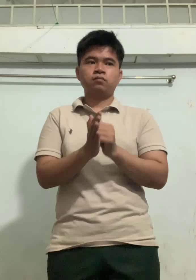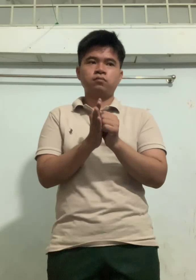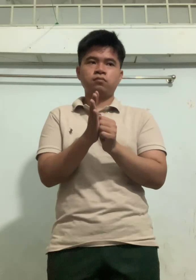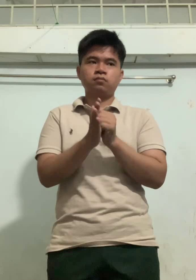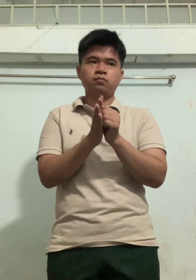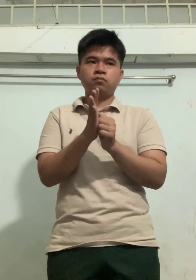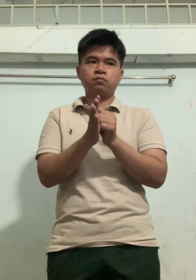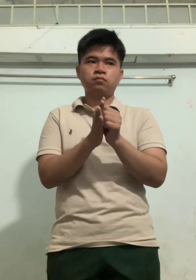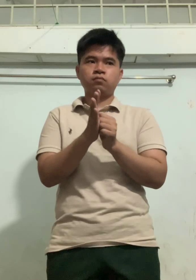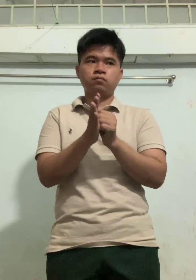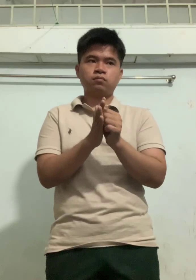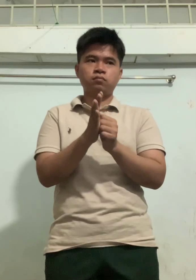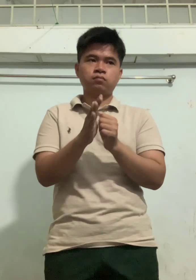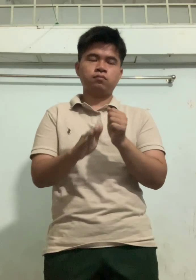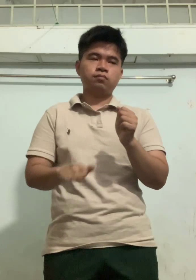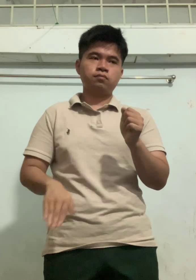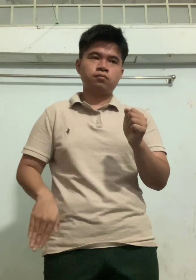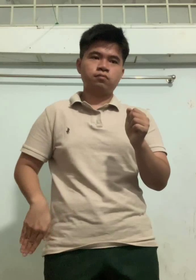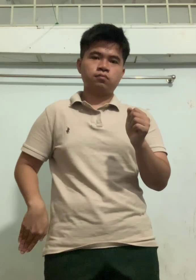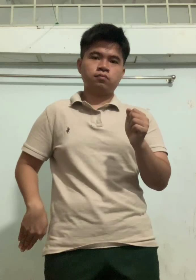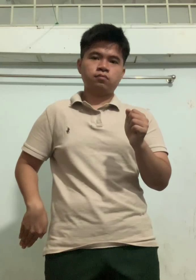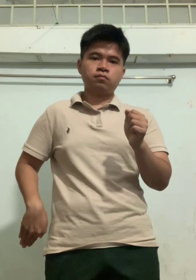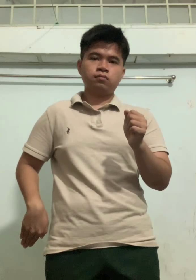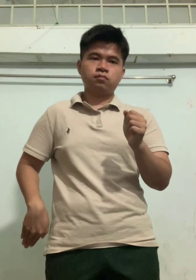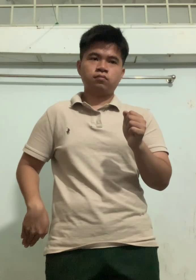thang sau